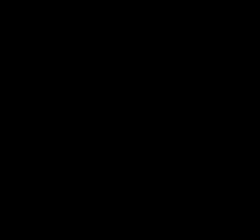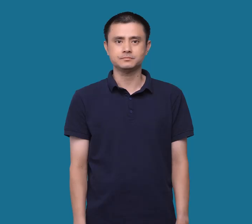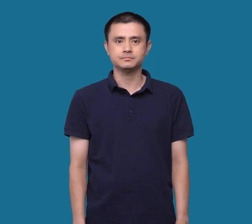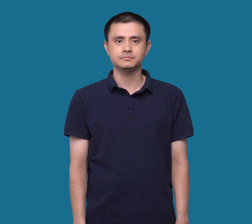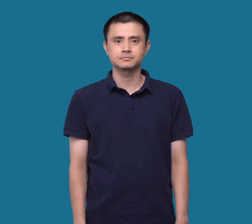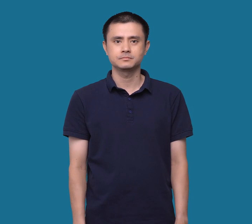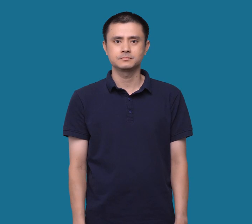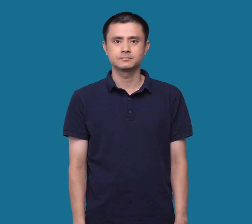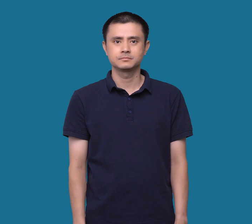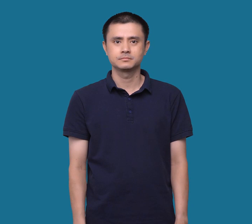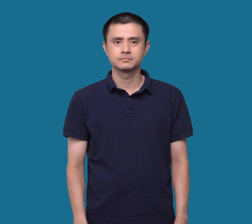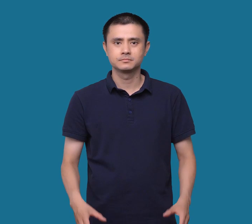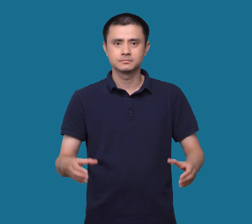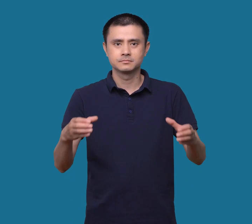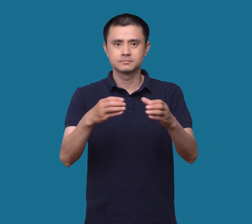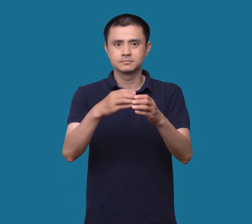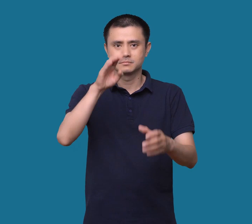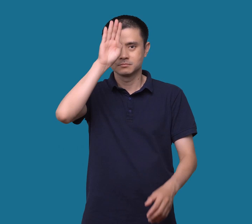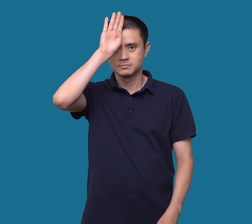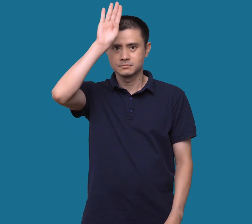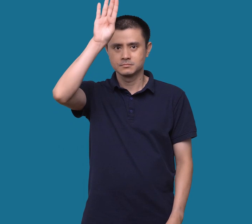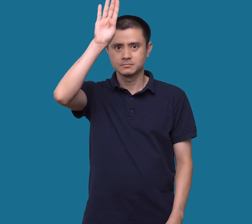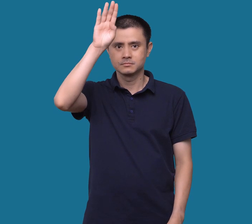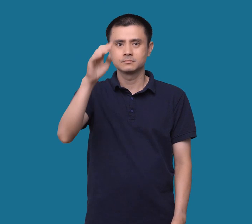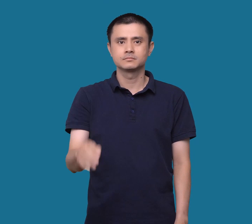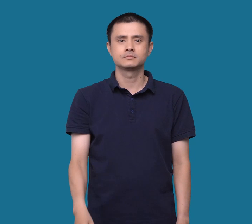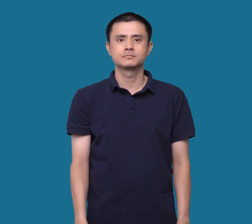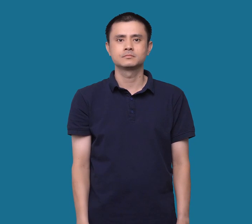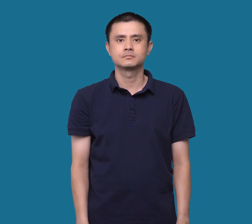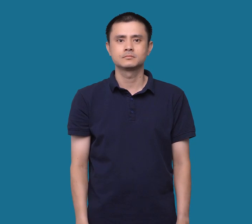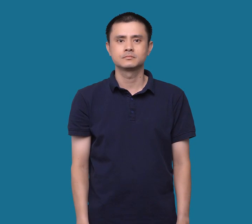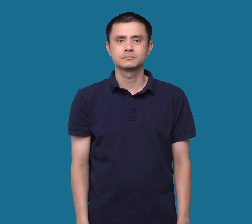trưởng nhóm